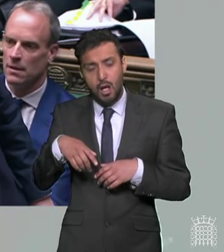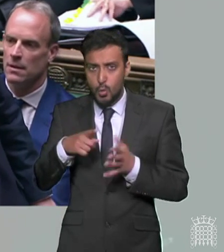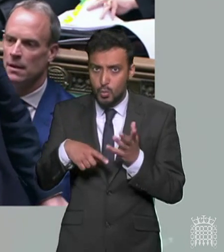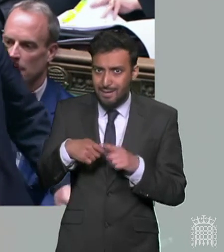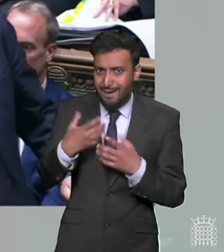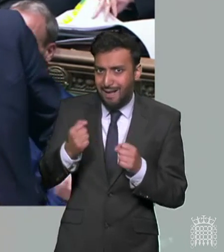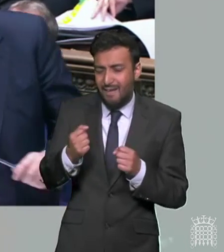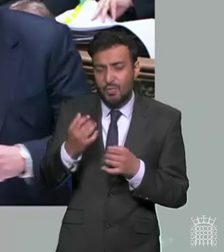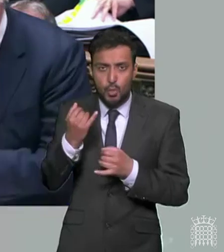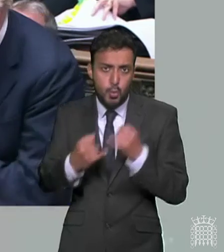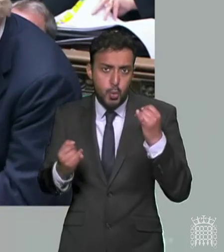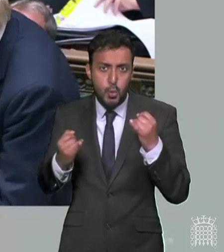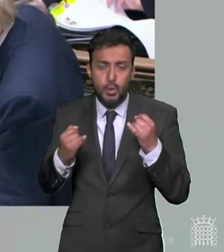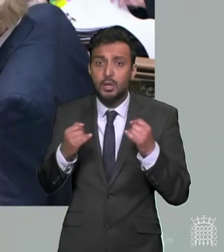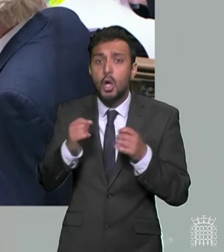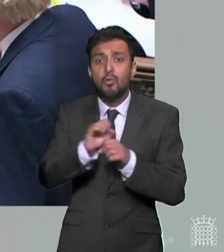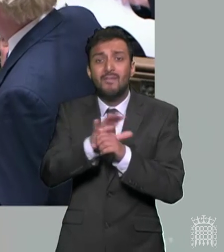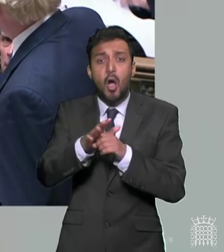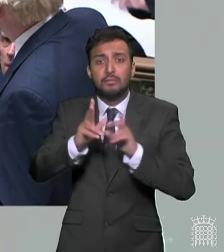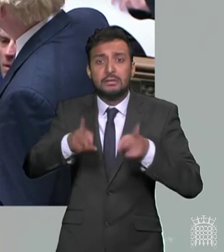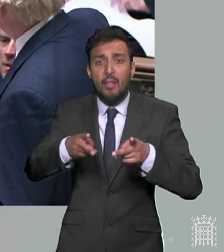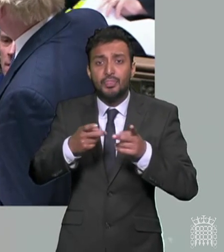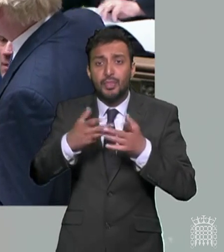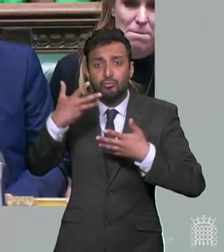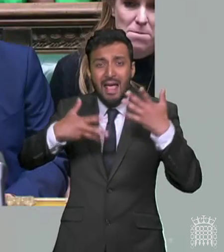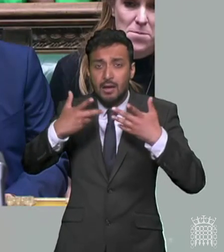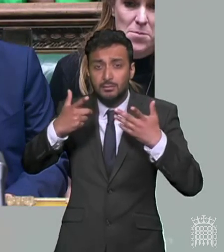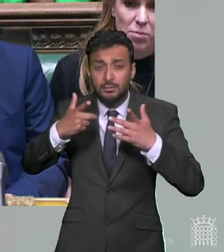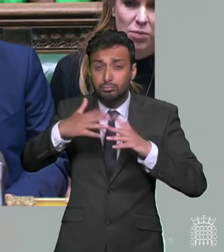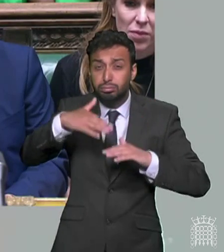How many times? He was proved completely wrong. Did he ever apologise?